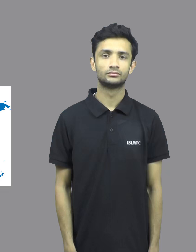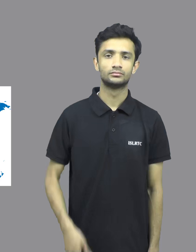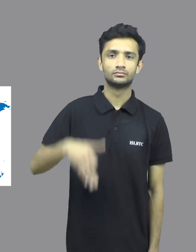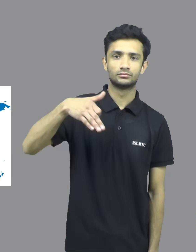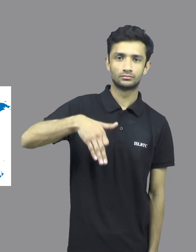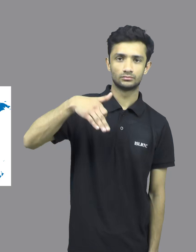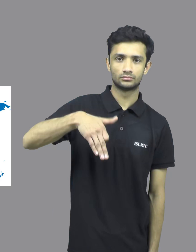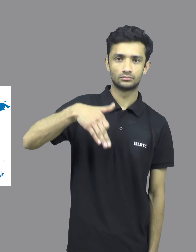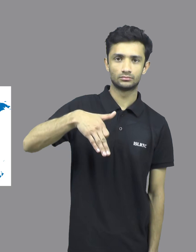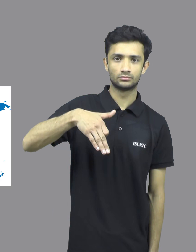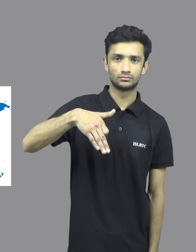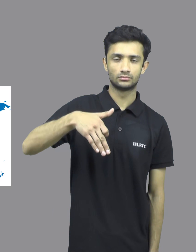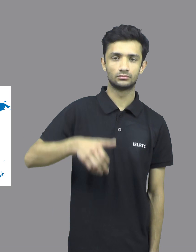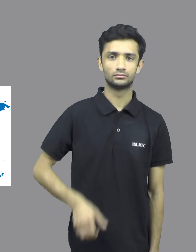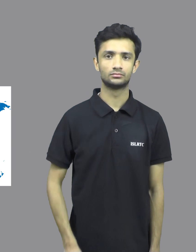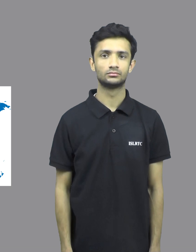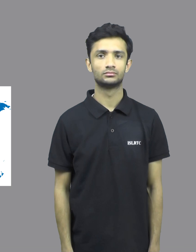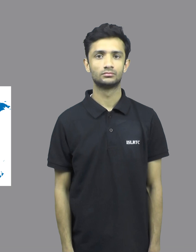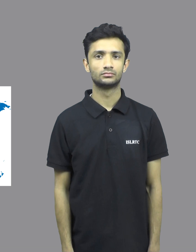Namibia